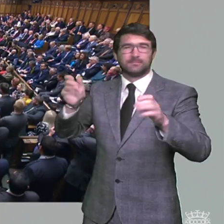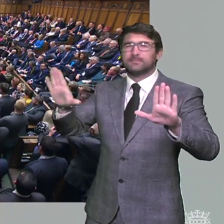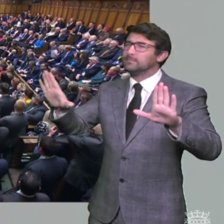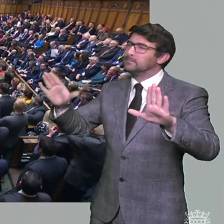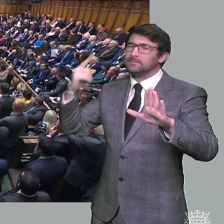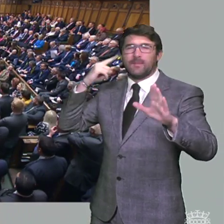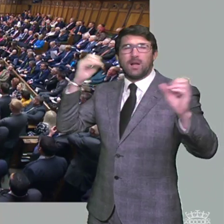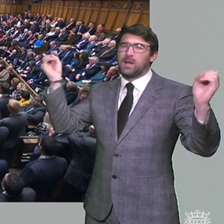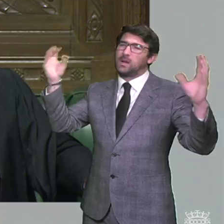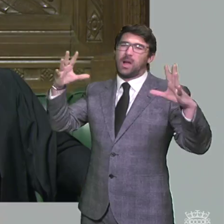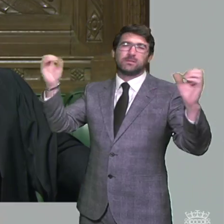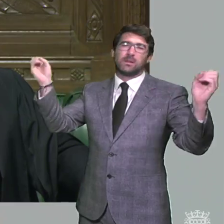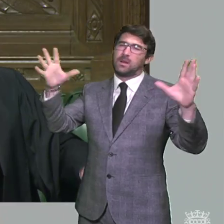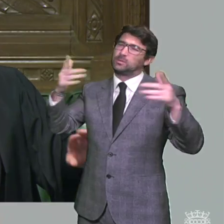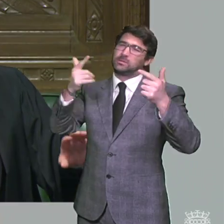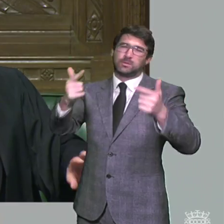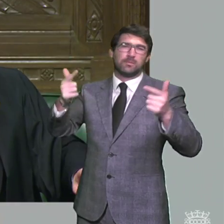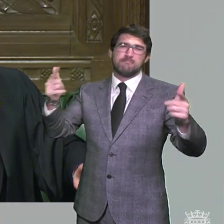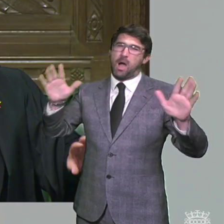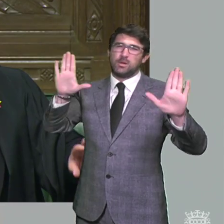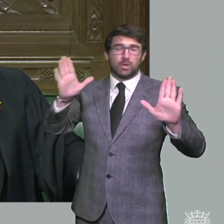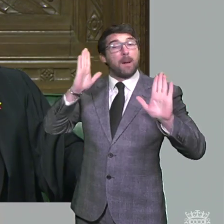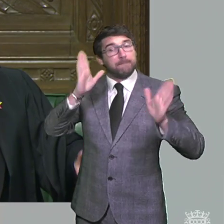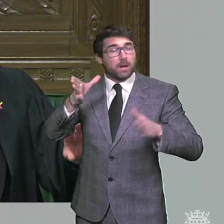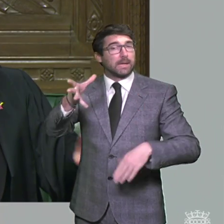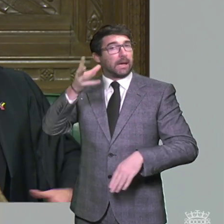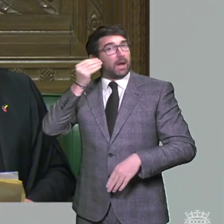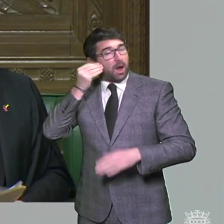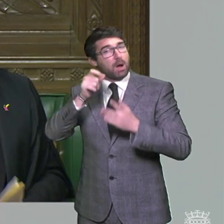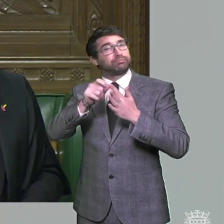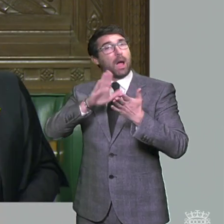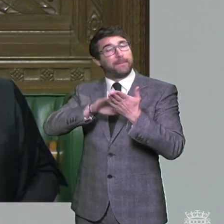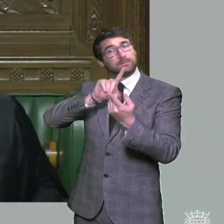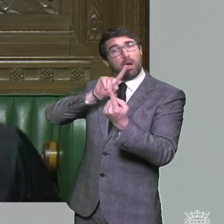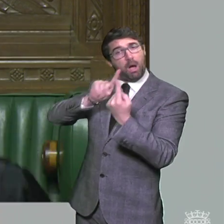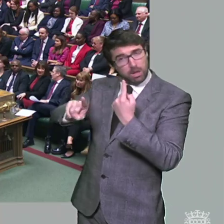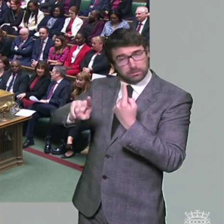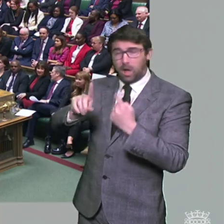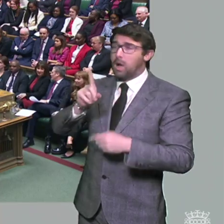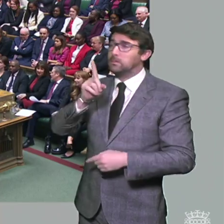Order. I am going to hear the Prime Minister. I suggest that all Members need to hear the answer.